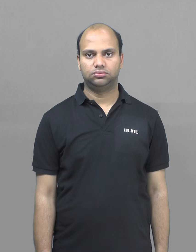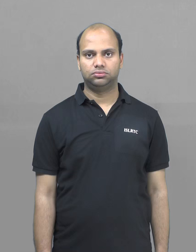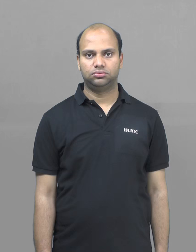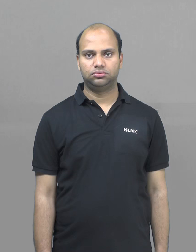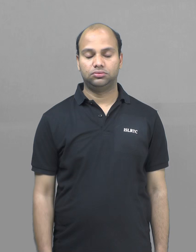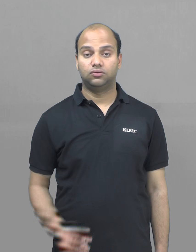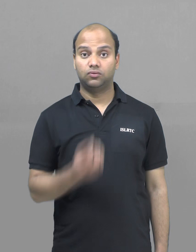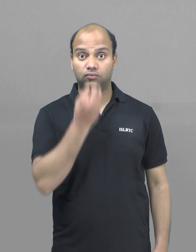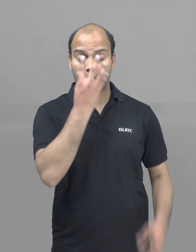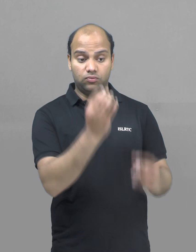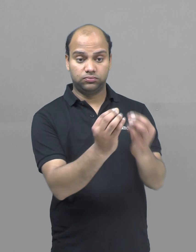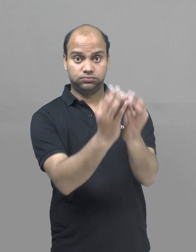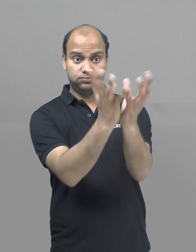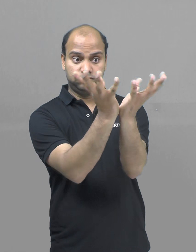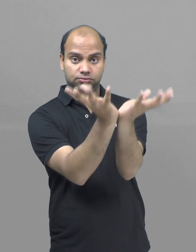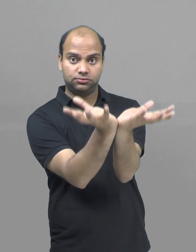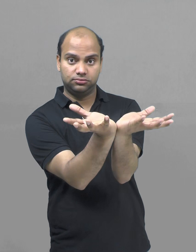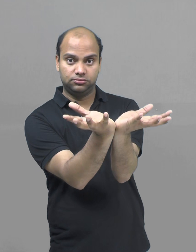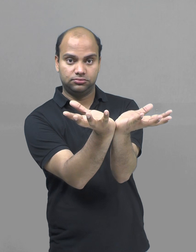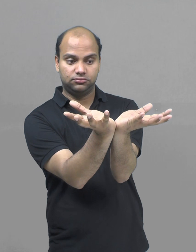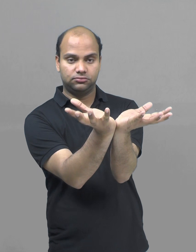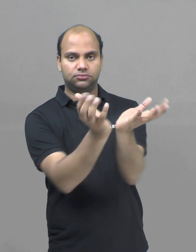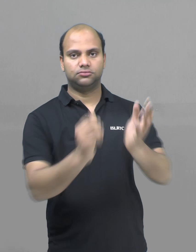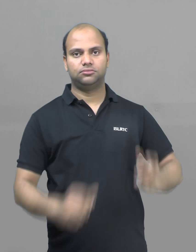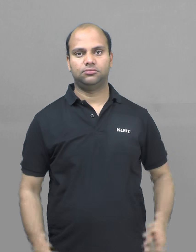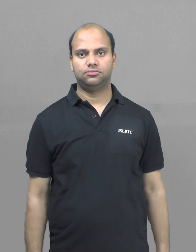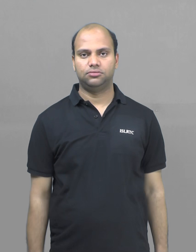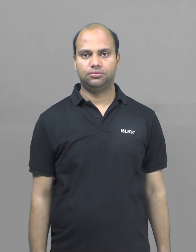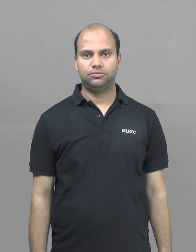Lotus